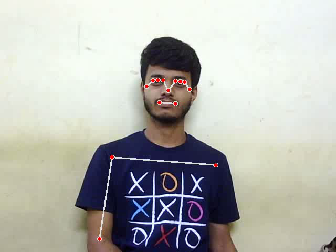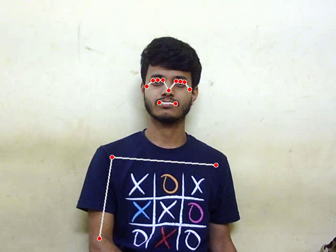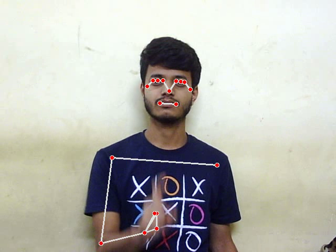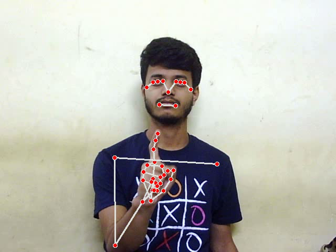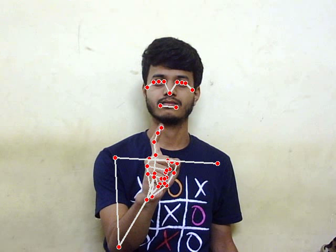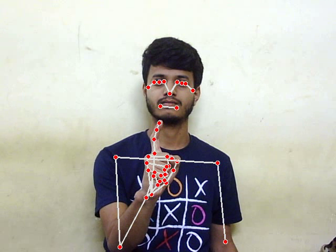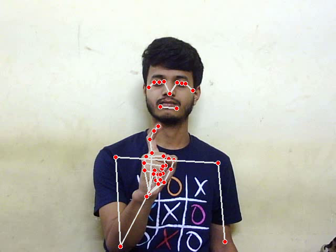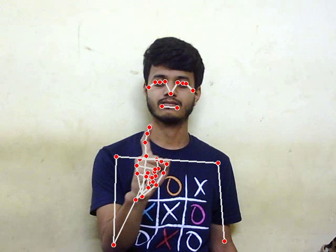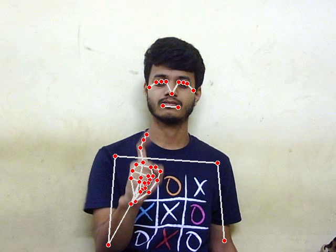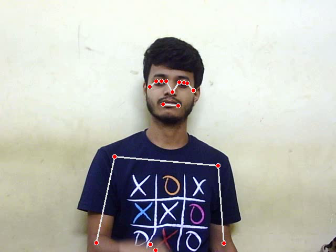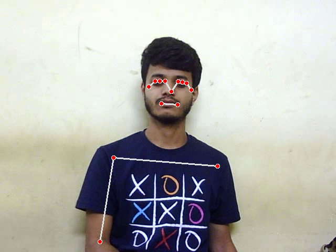question